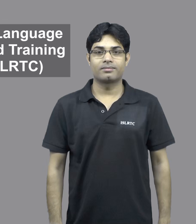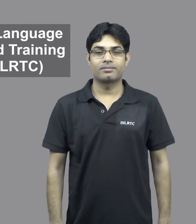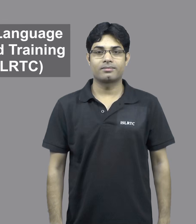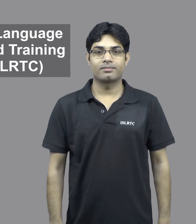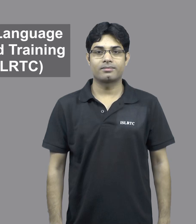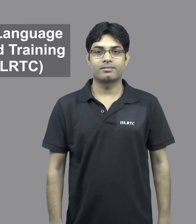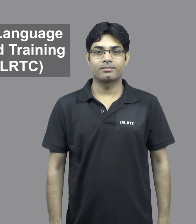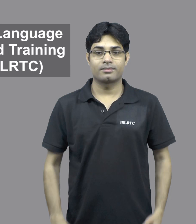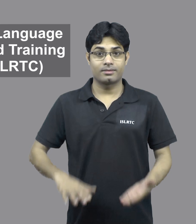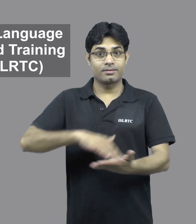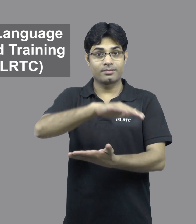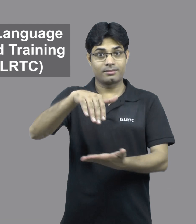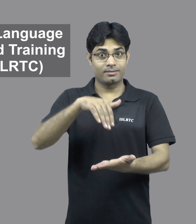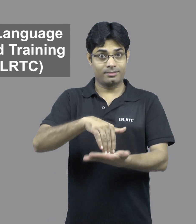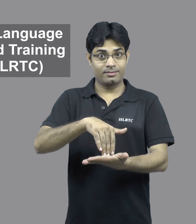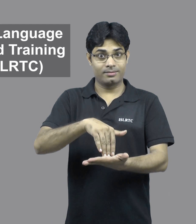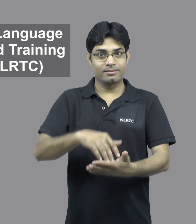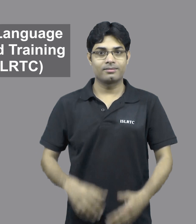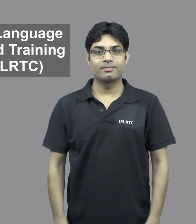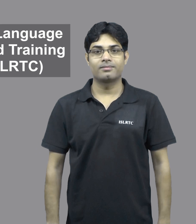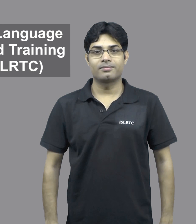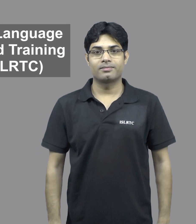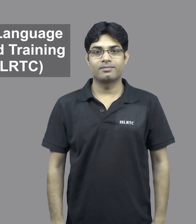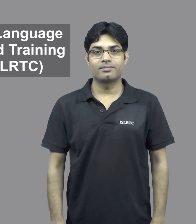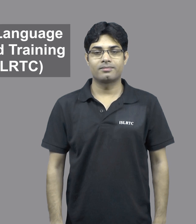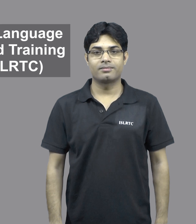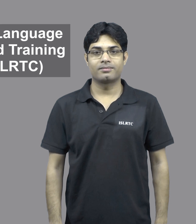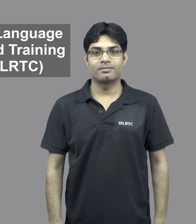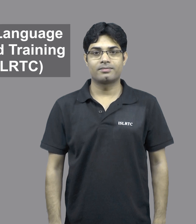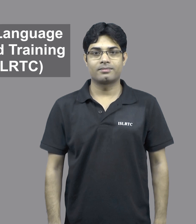Indian Sign Language Research and Training Centre (ISLRTC)